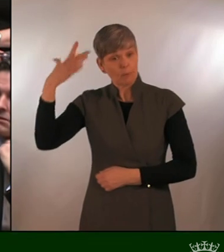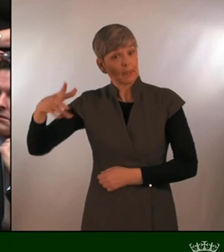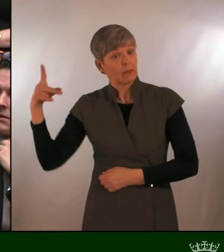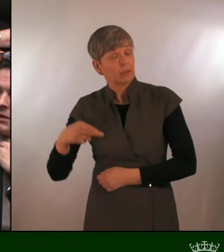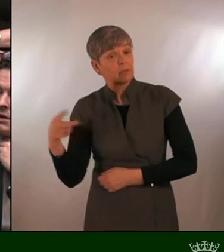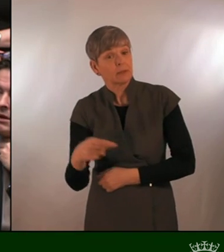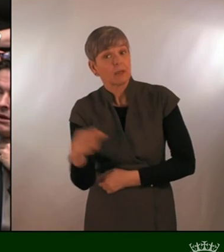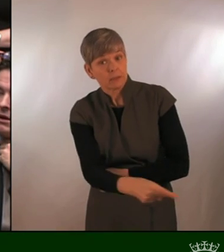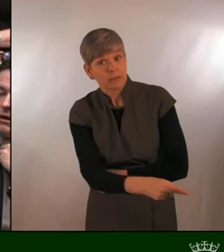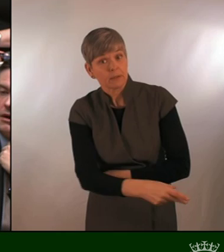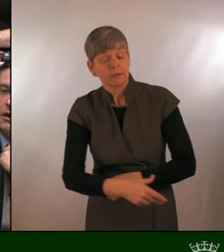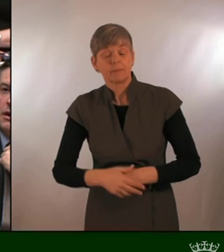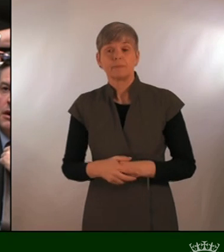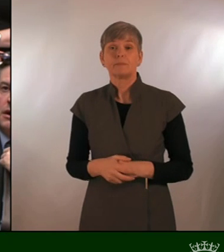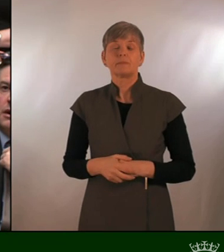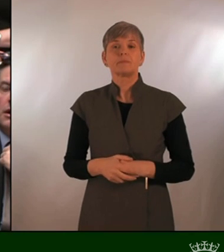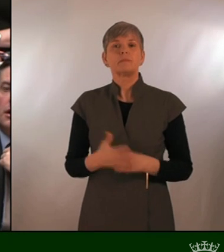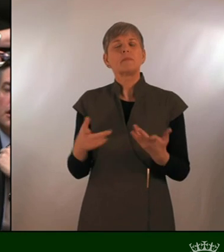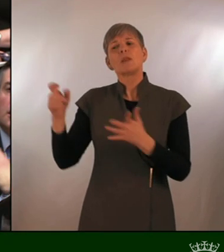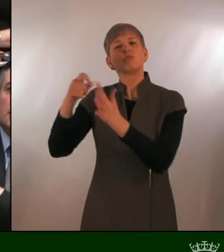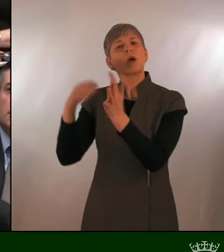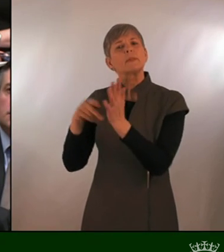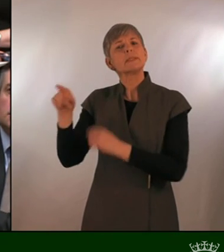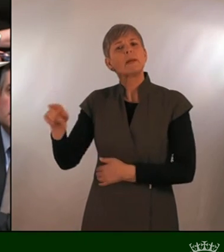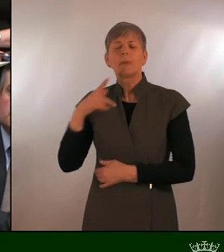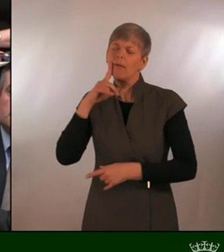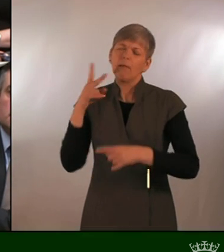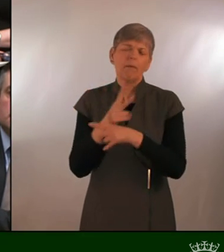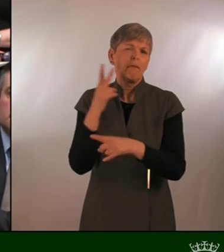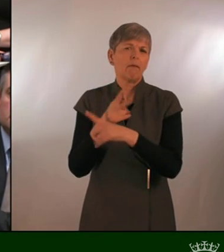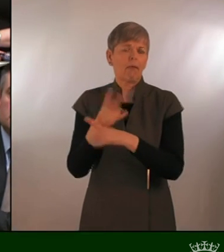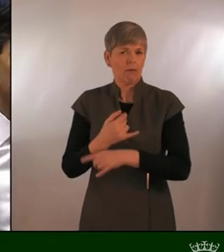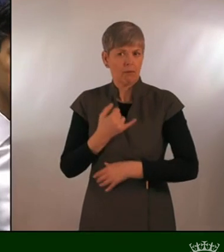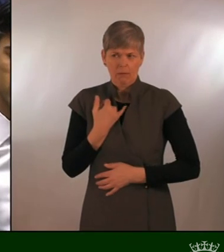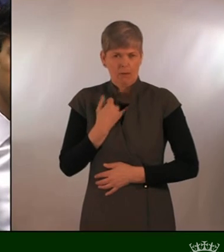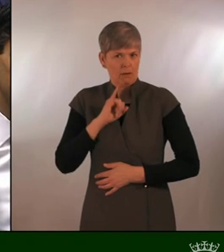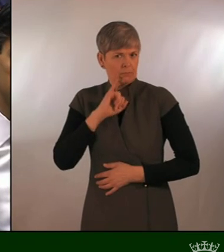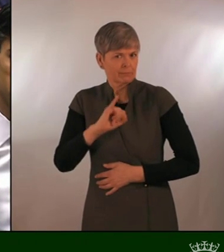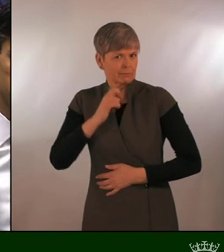The Prime Minister has made repeated offensive remarks against single mothers and their children.